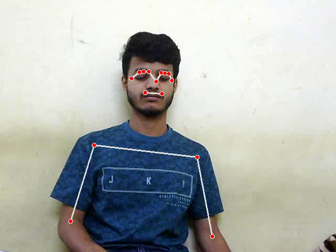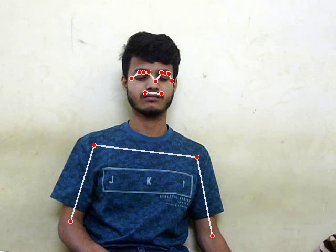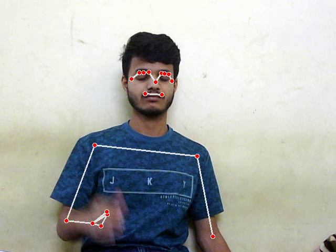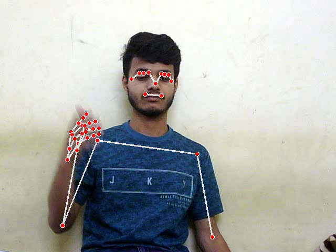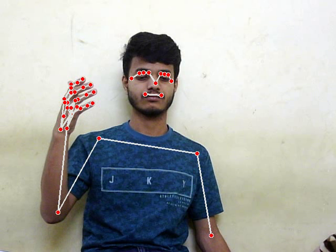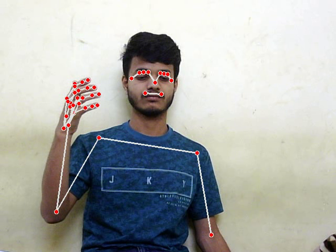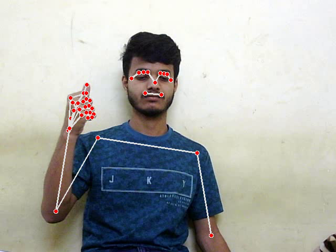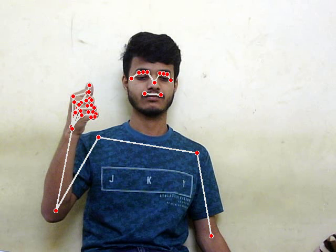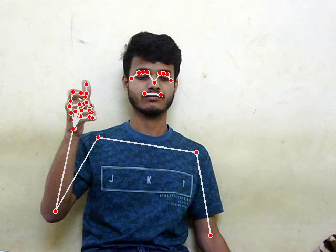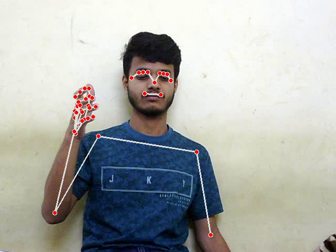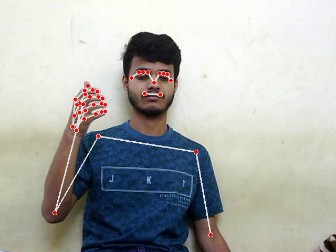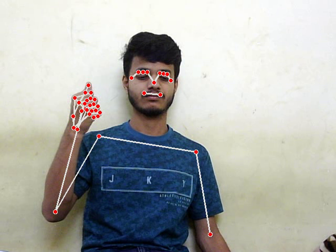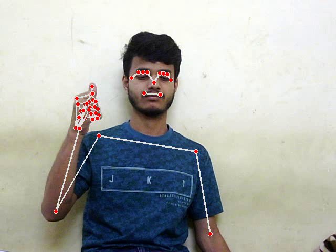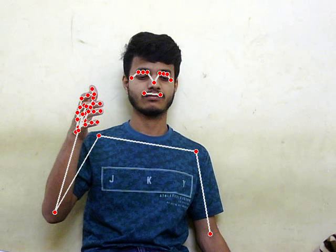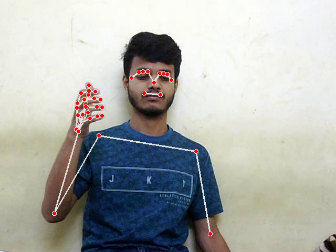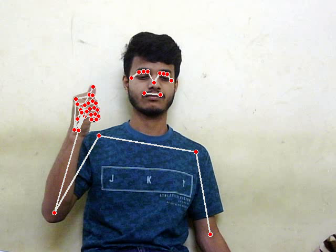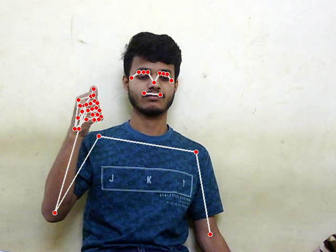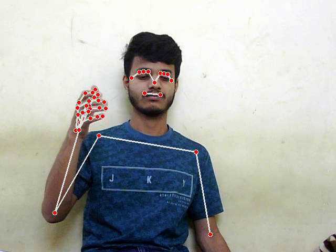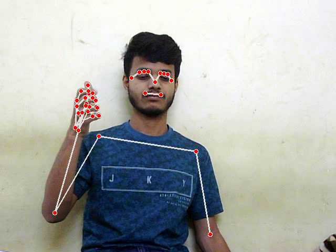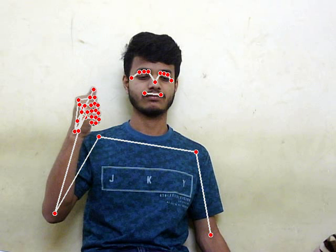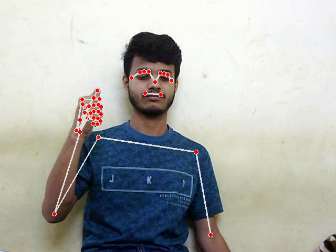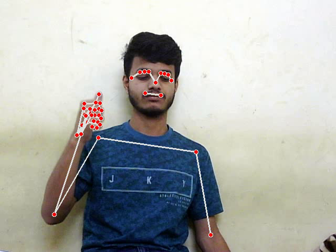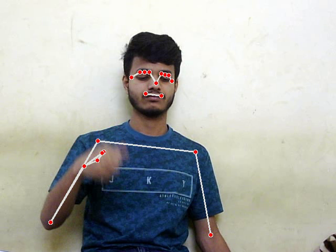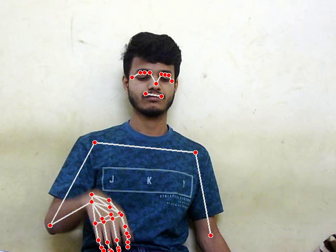milk